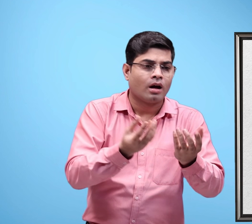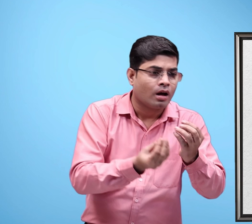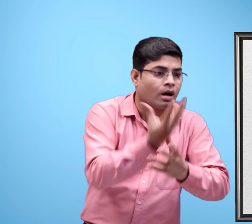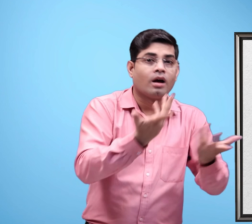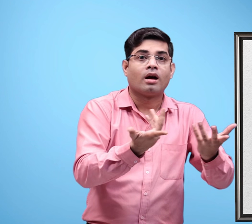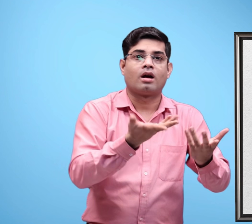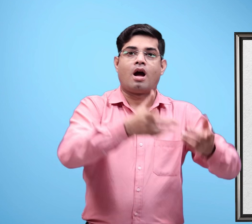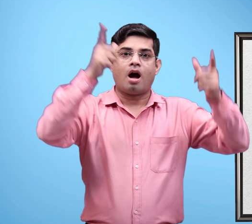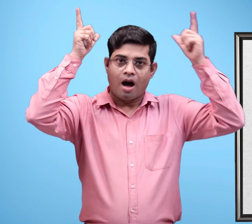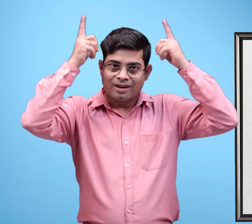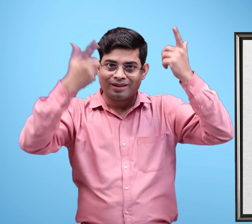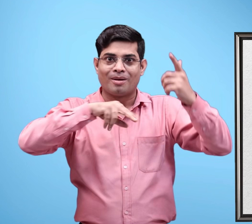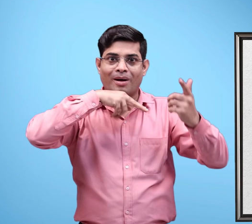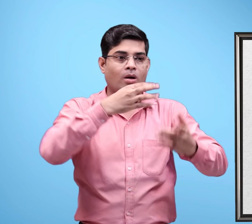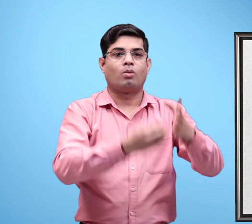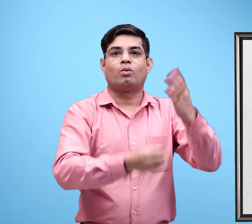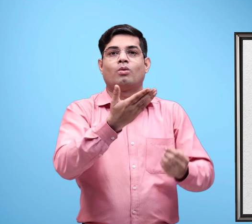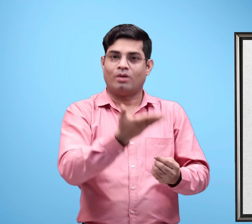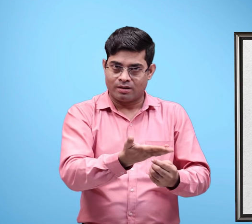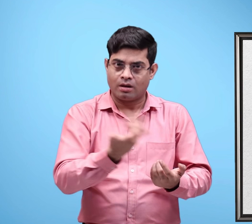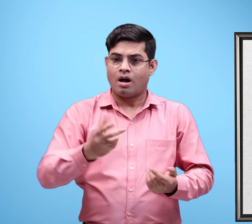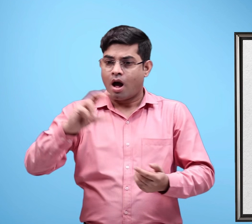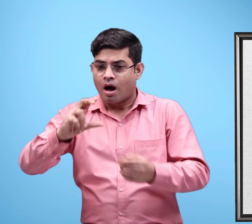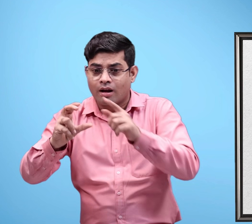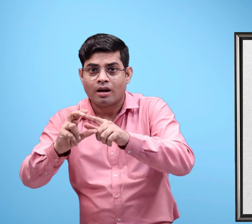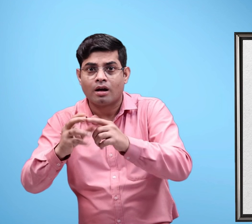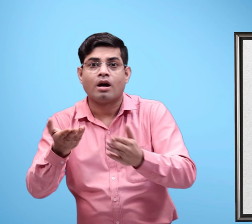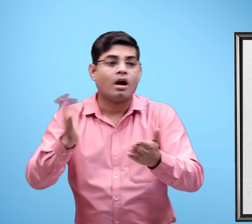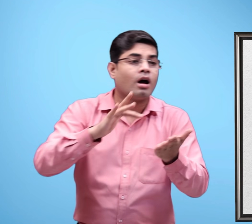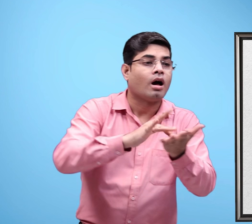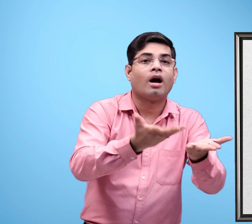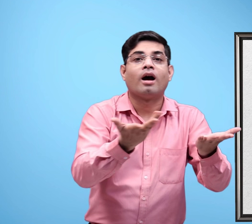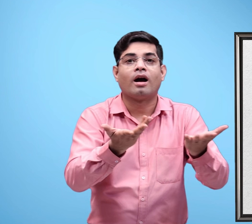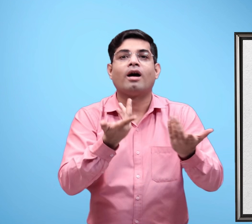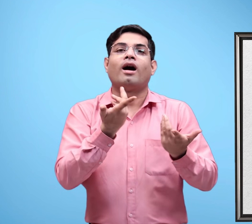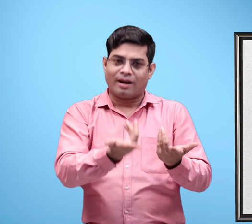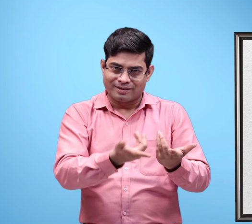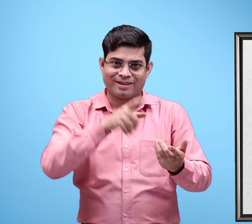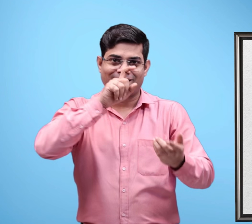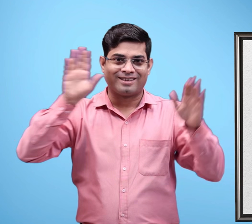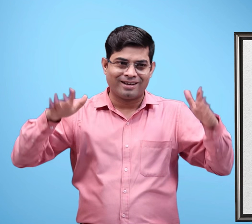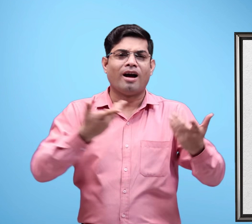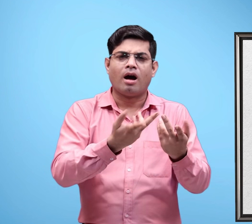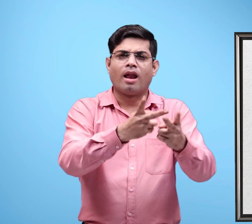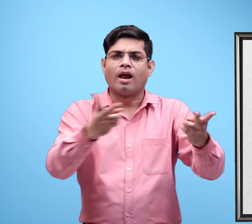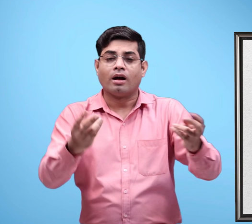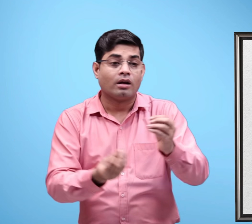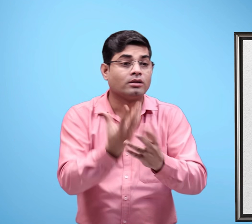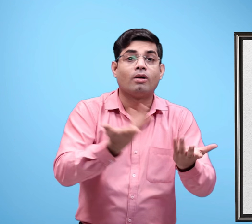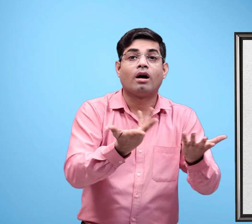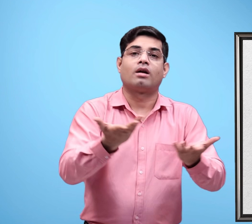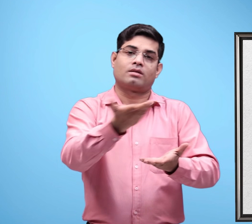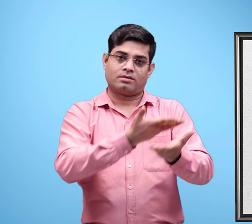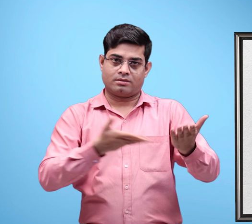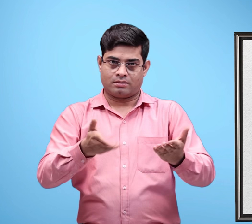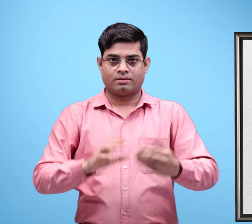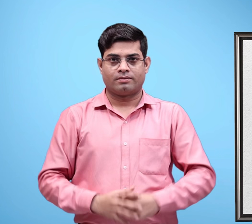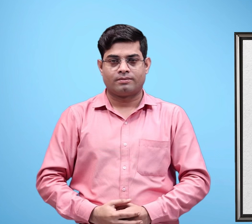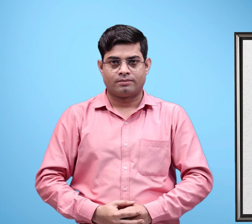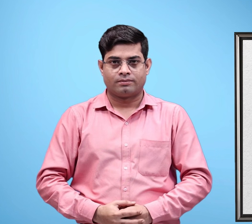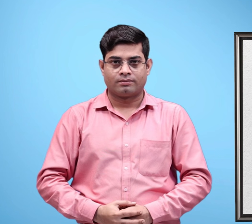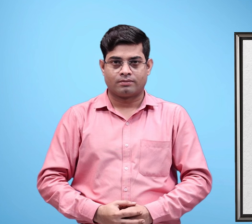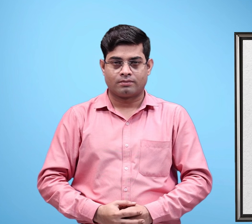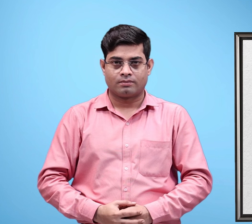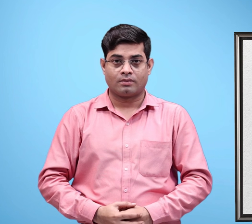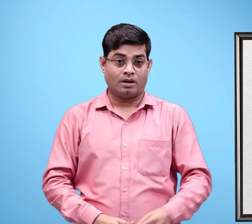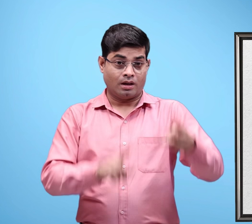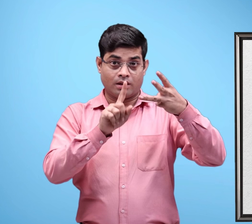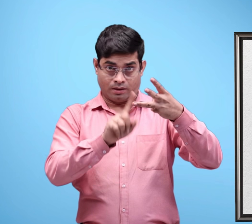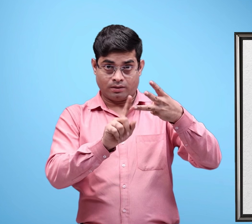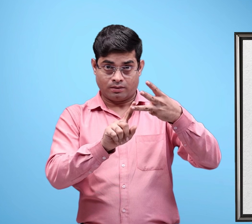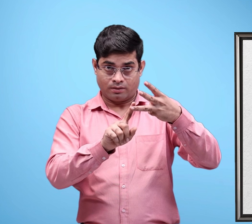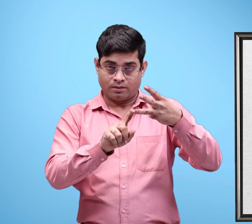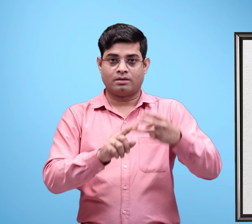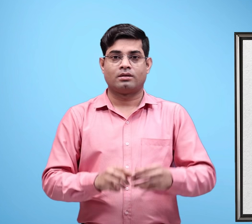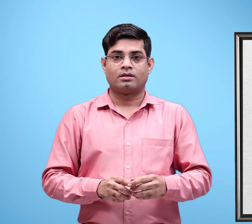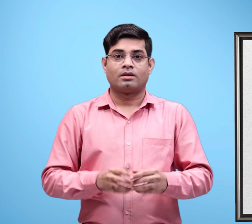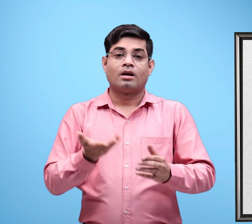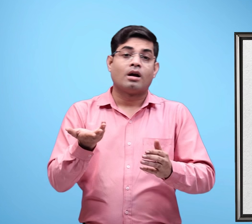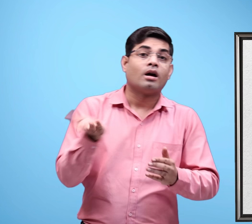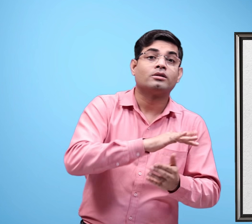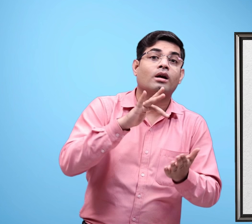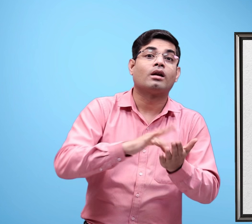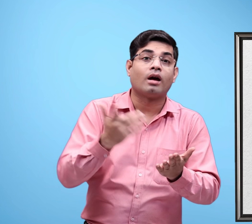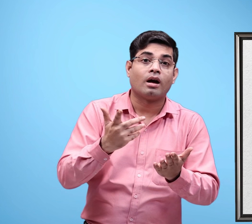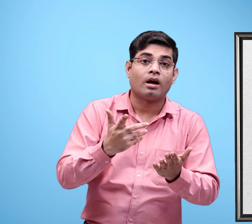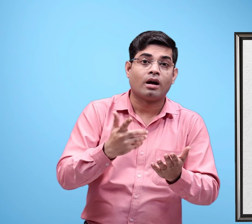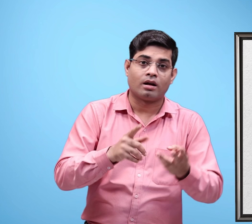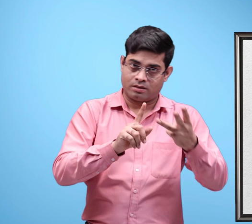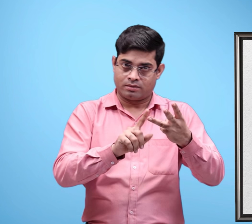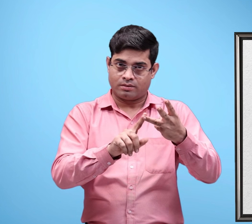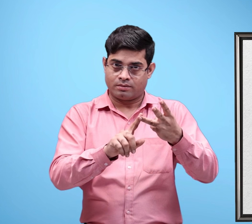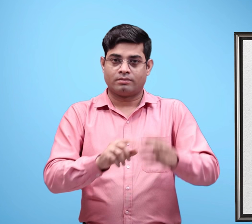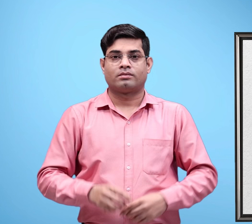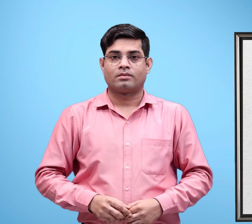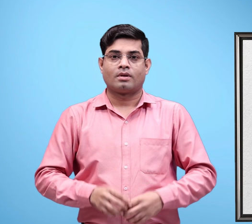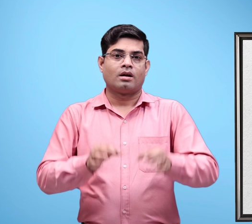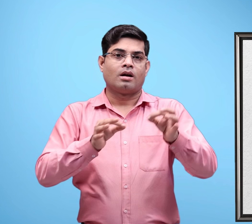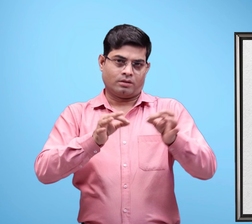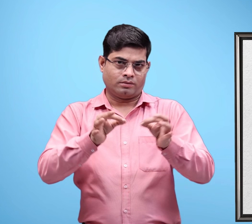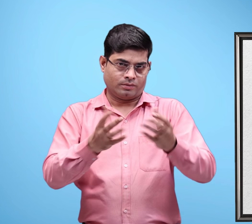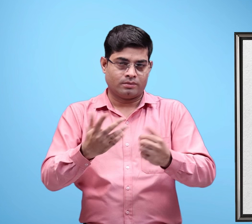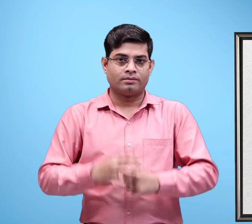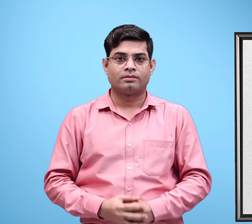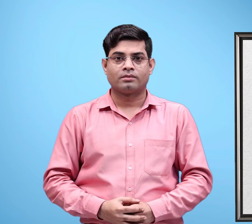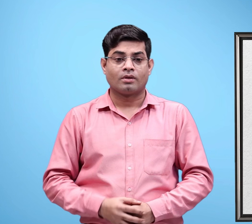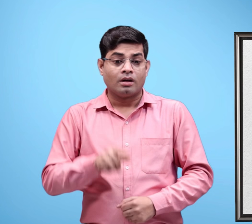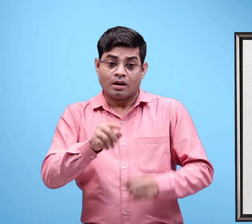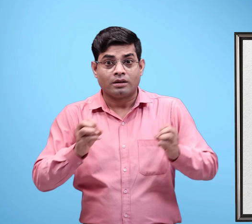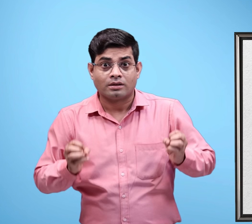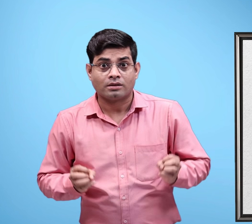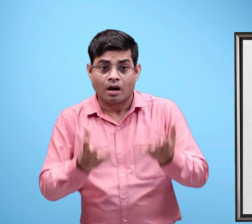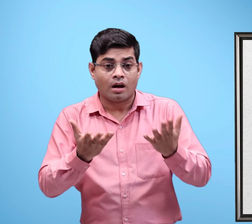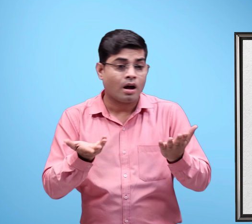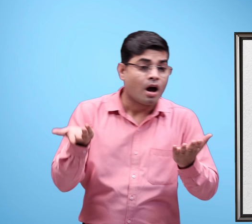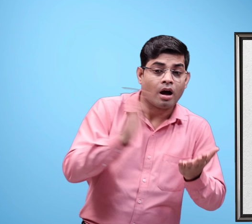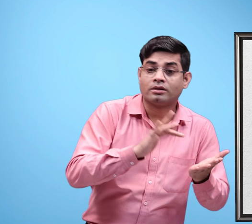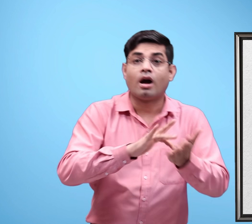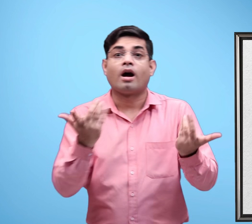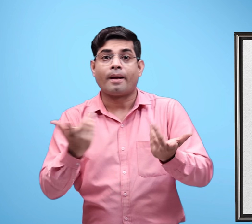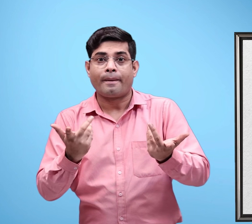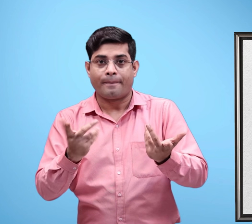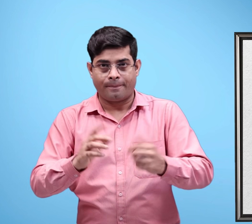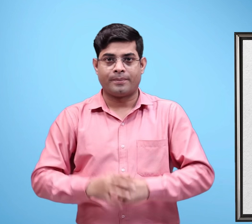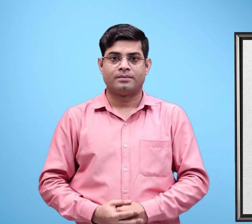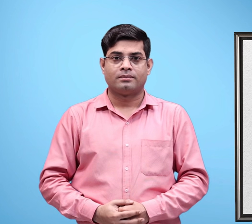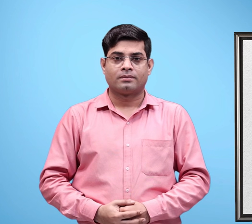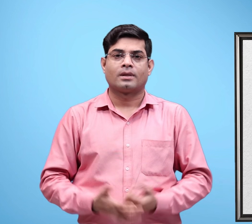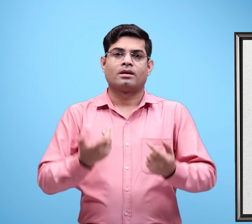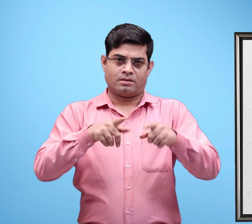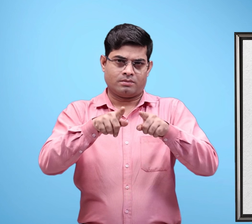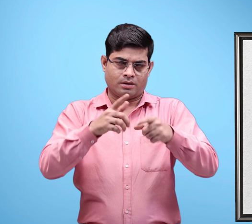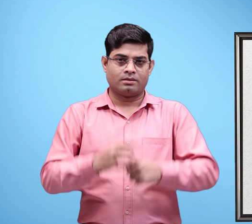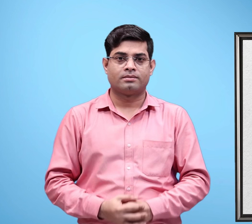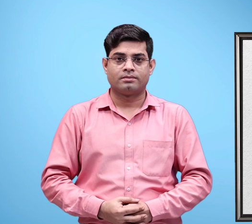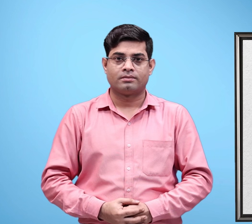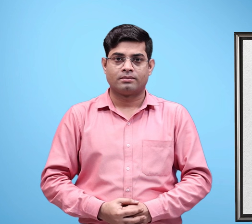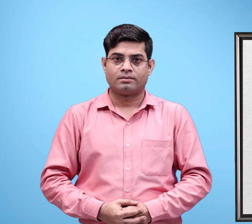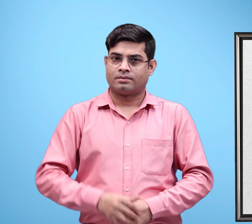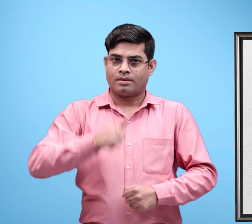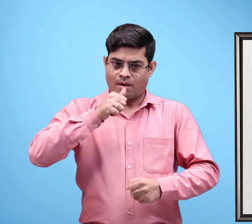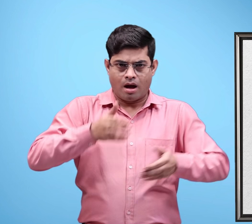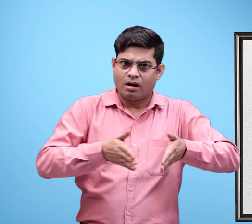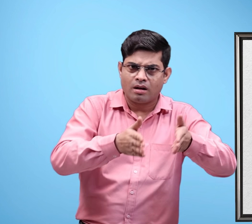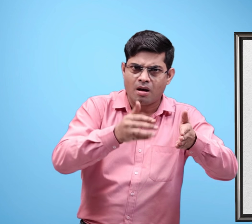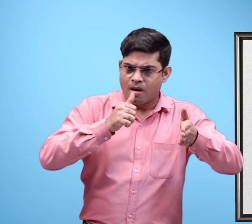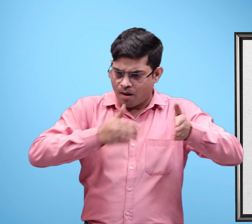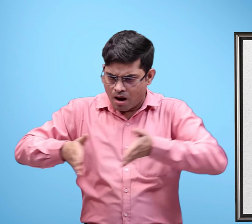Taking another example, we can say that the sun is a source of light and heat. Thirdly, the sign for source refers where something begins.